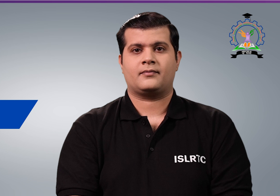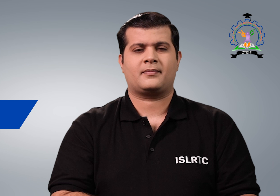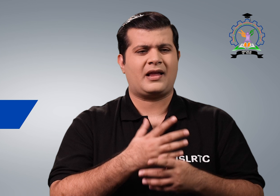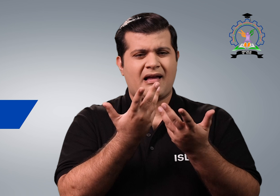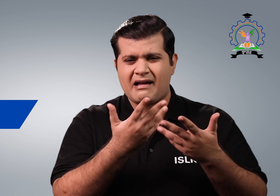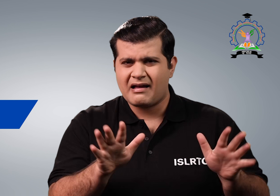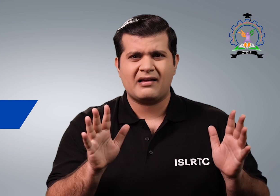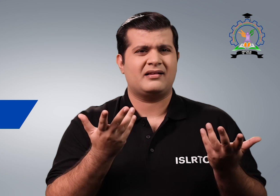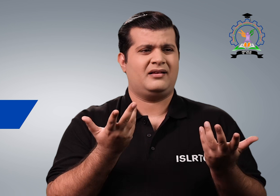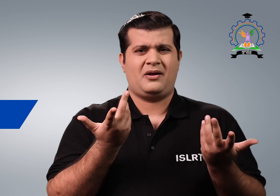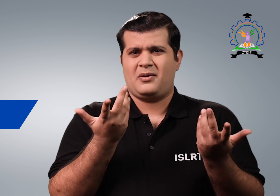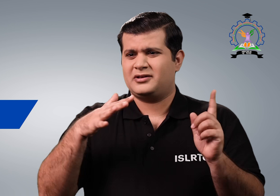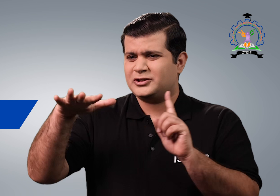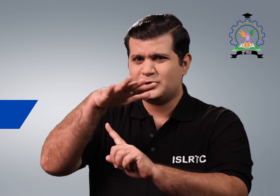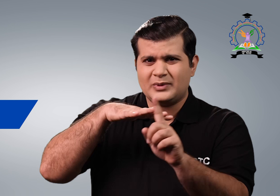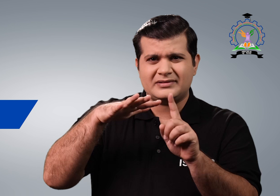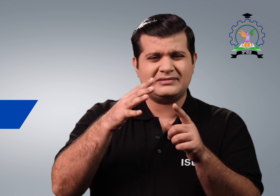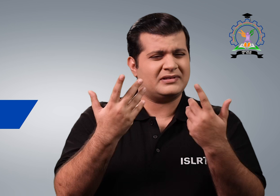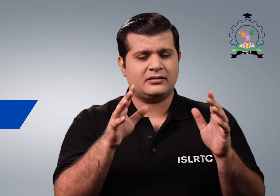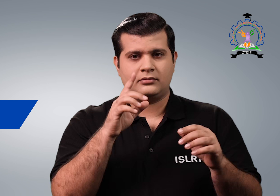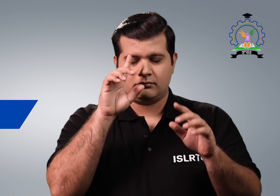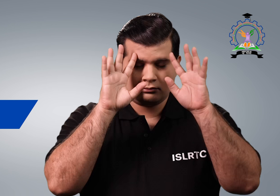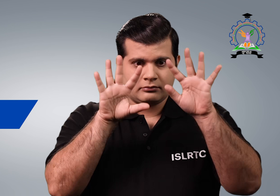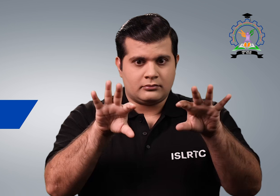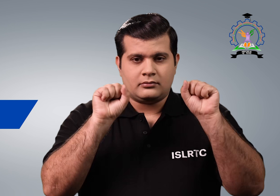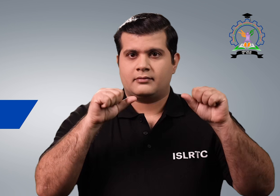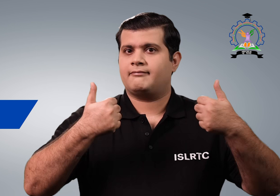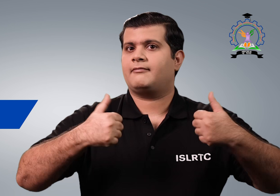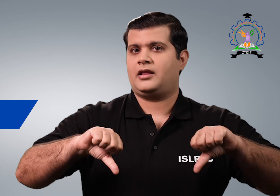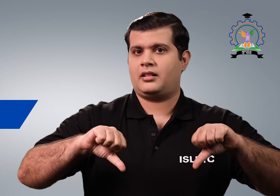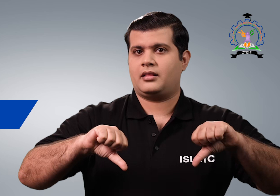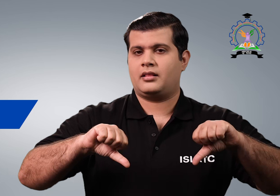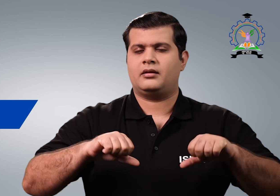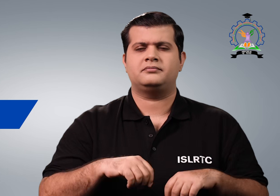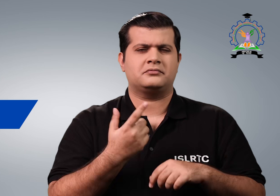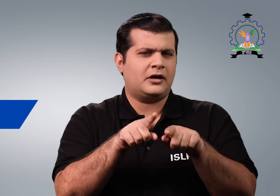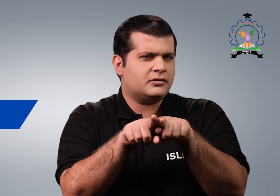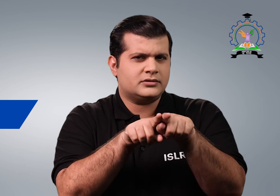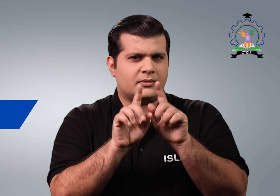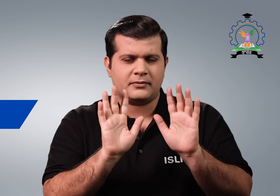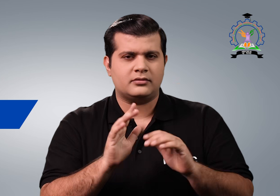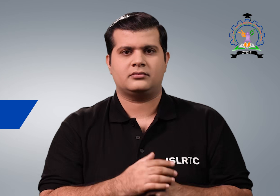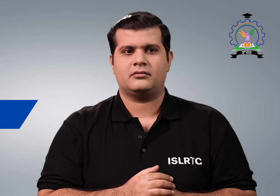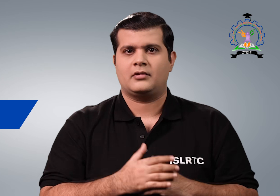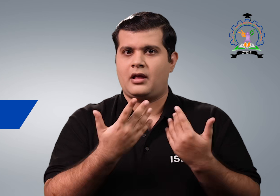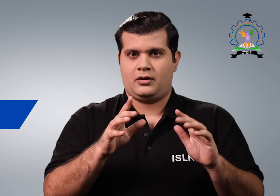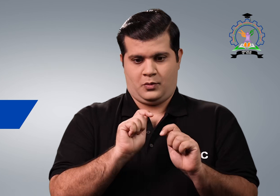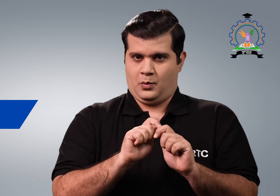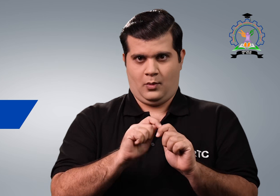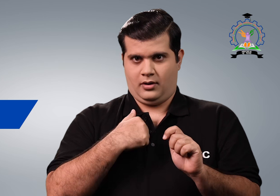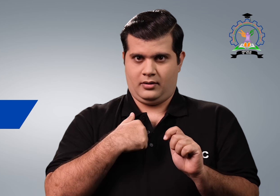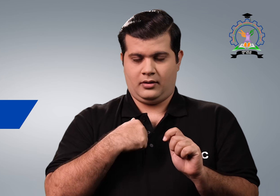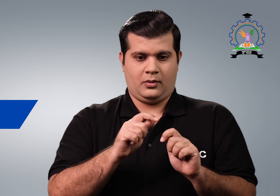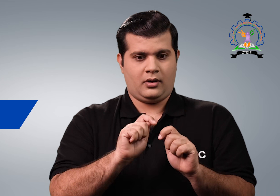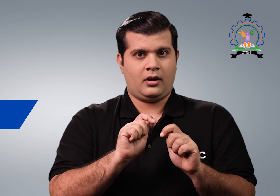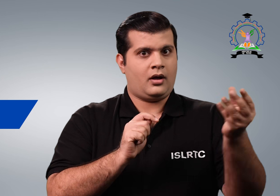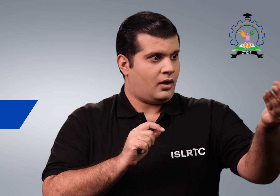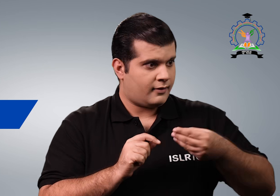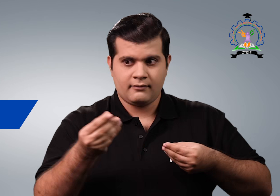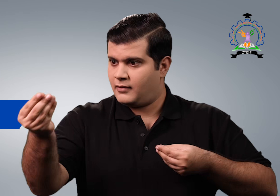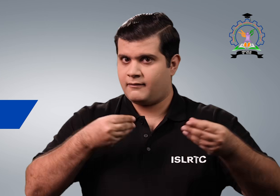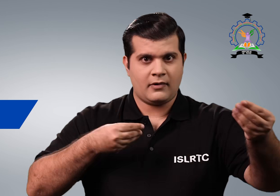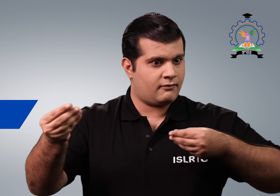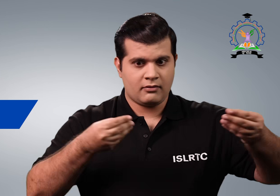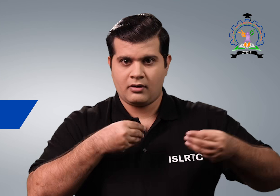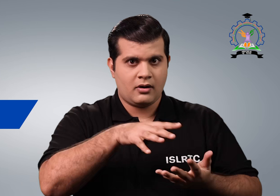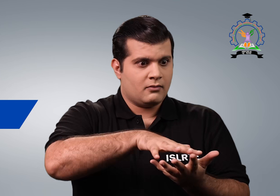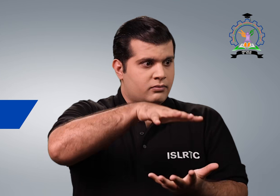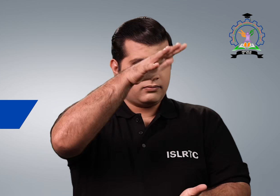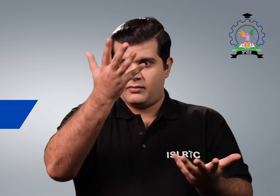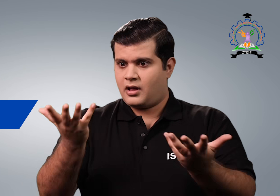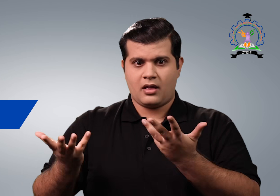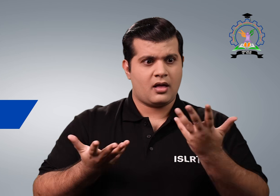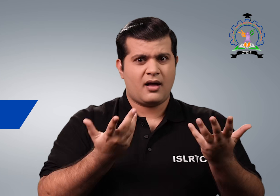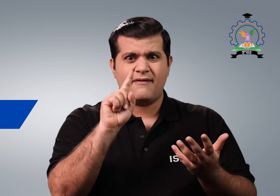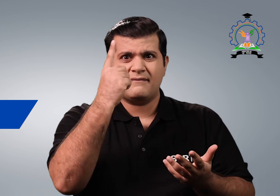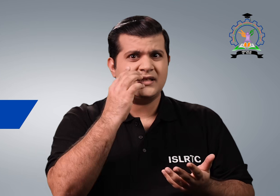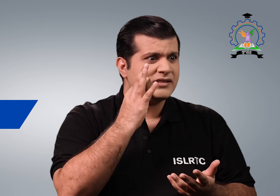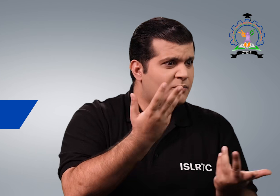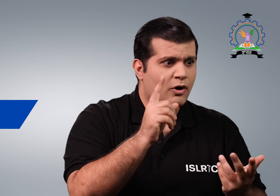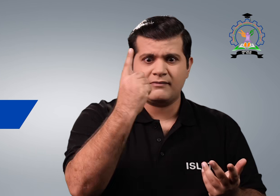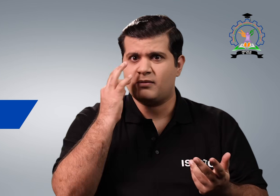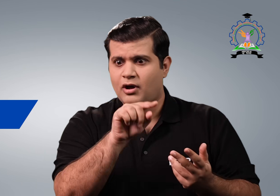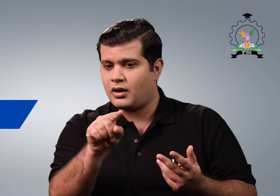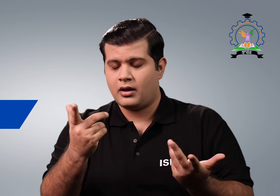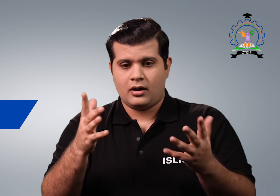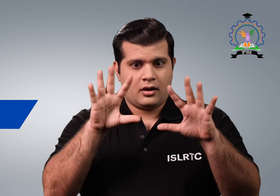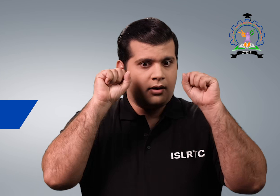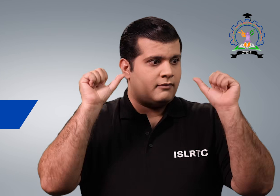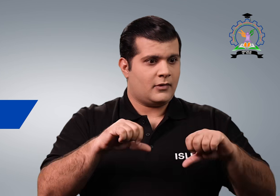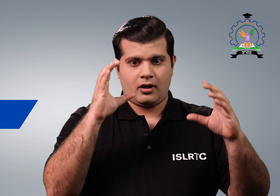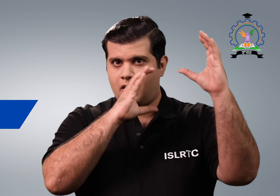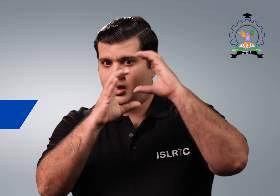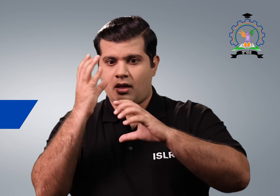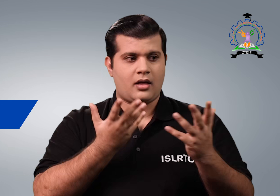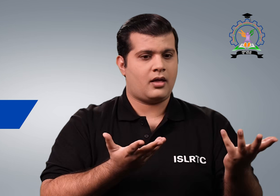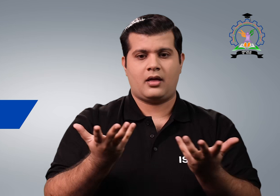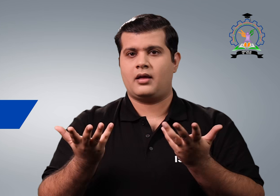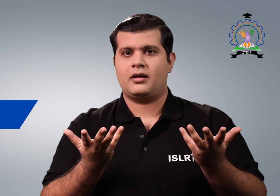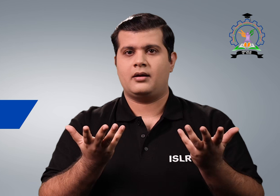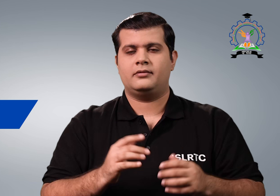Not able to understand something. Here is an example. When you're overloaded with work and you do not know which one to do first, it means you're puzzled.